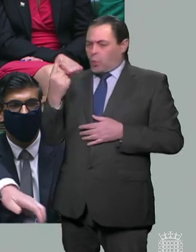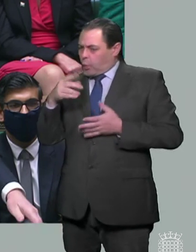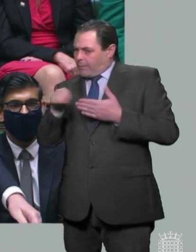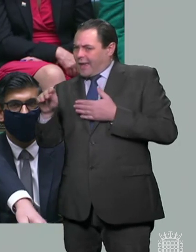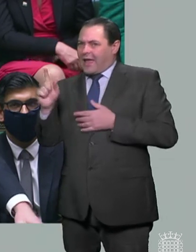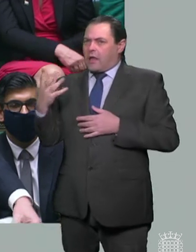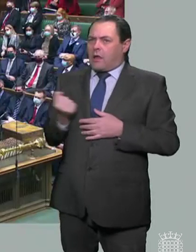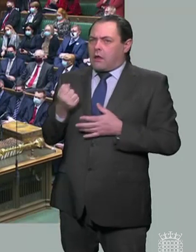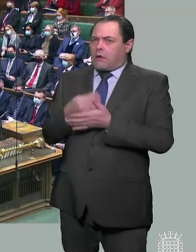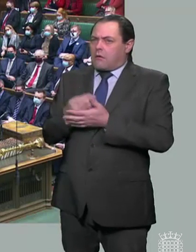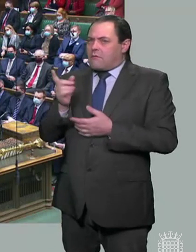Who paid him for his—